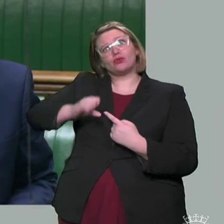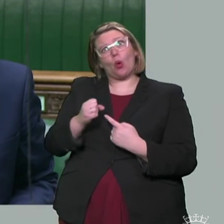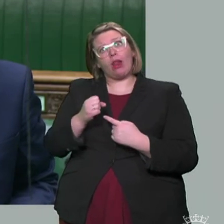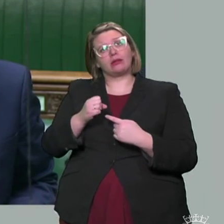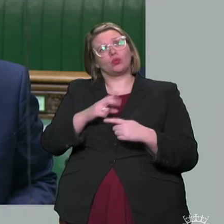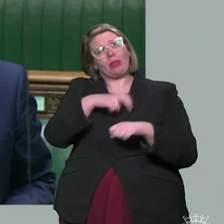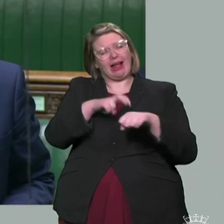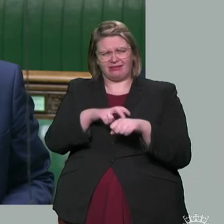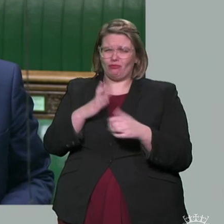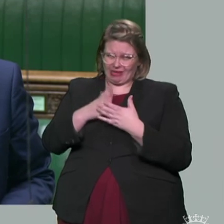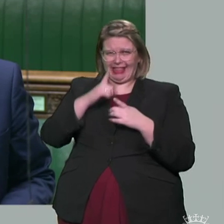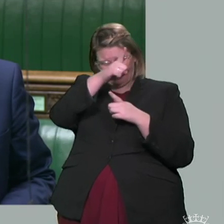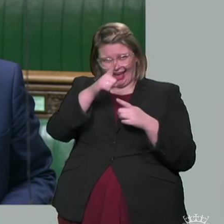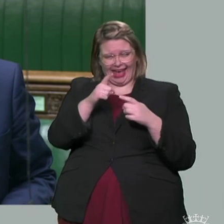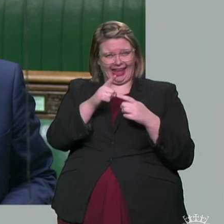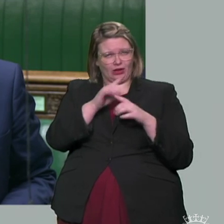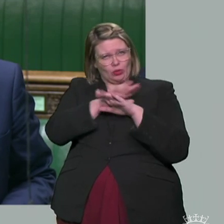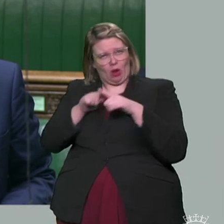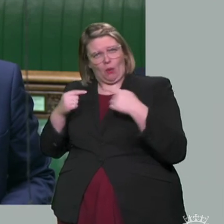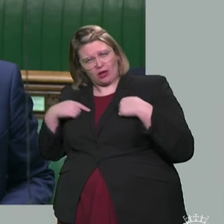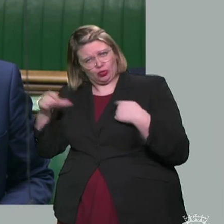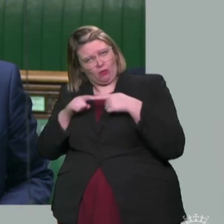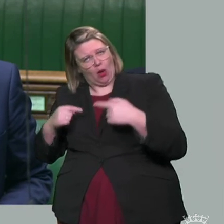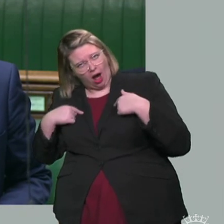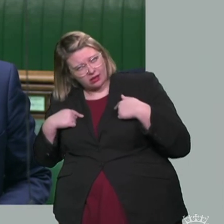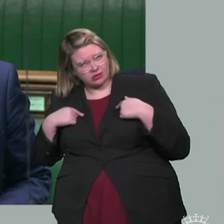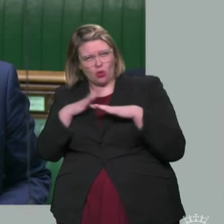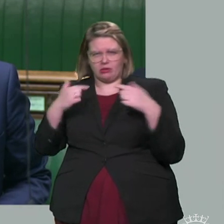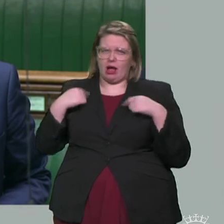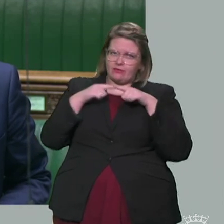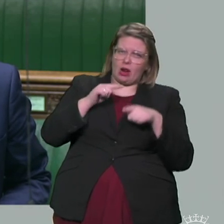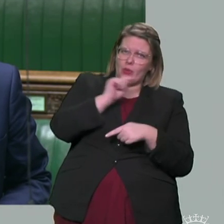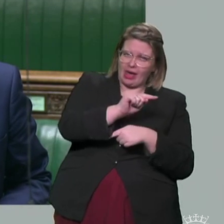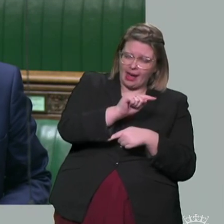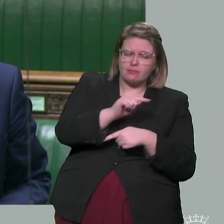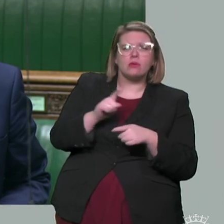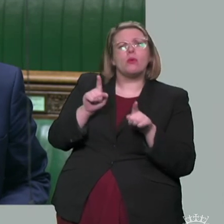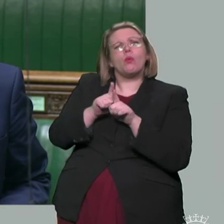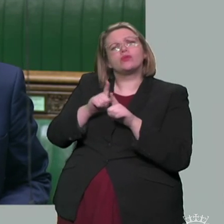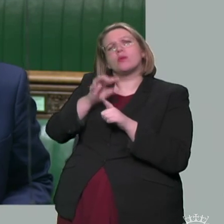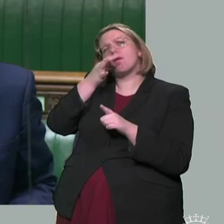May I ask my right honourable Friend to also take the long view?